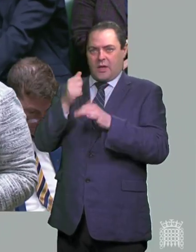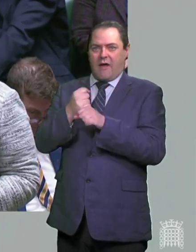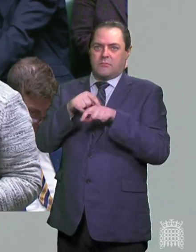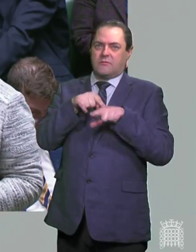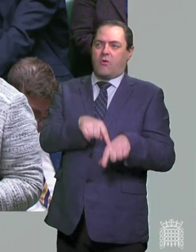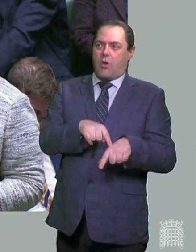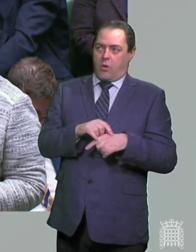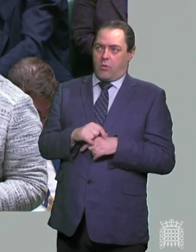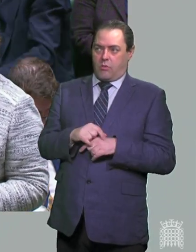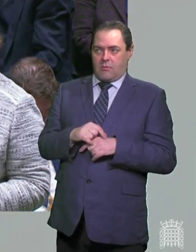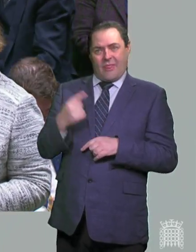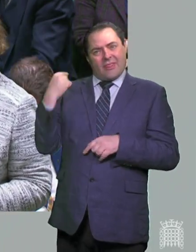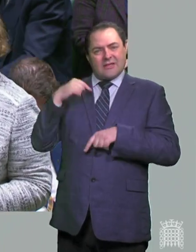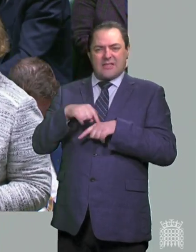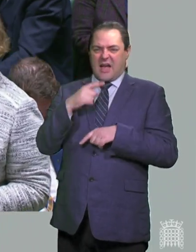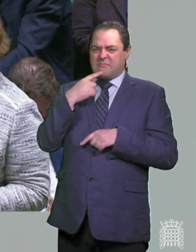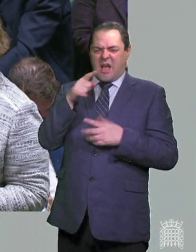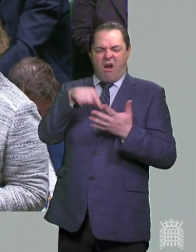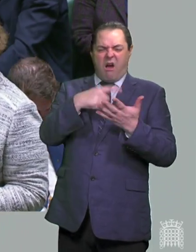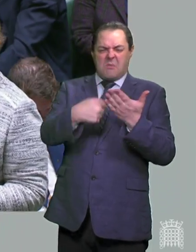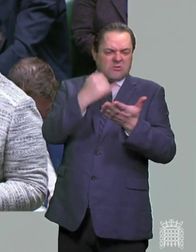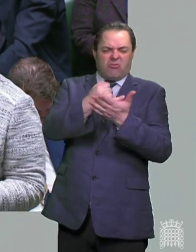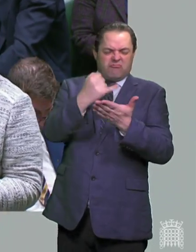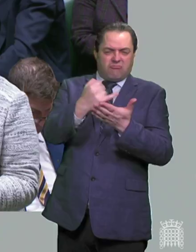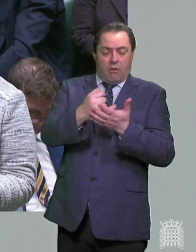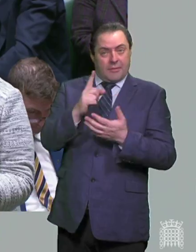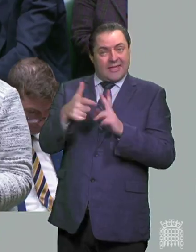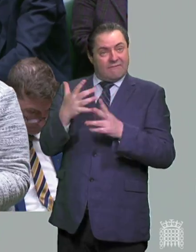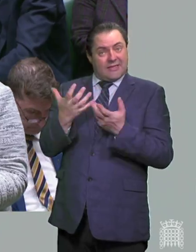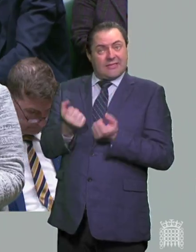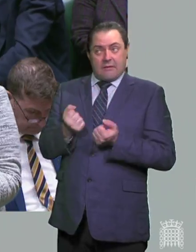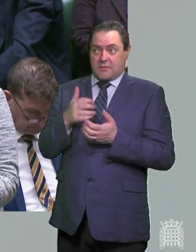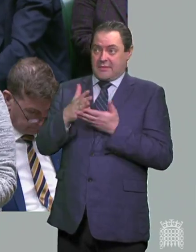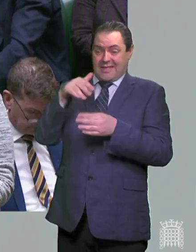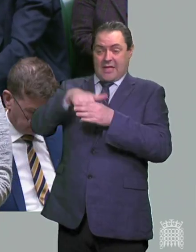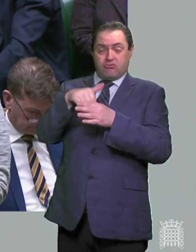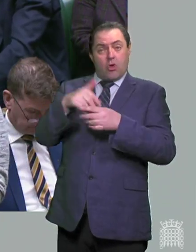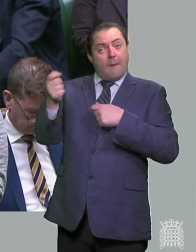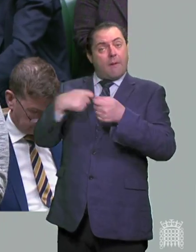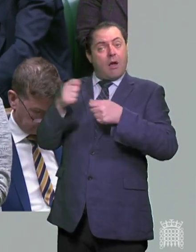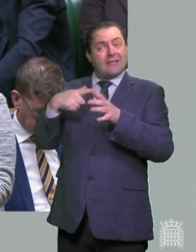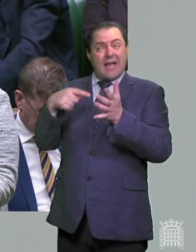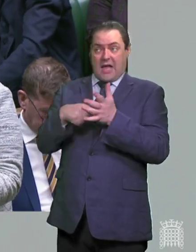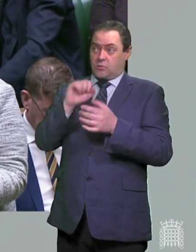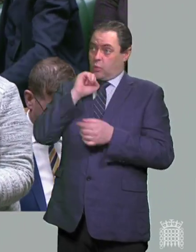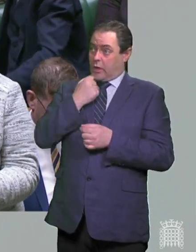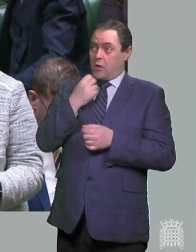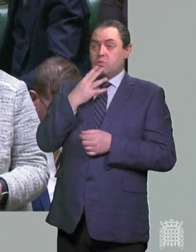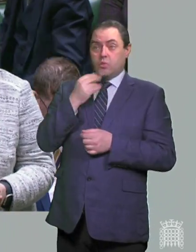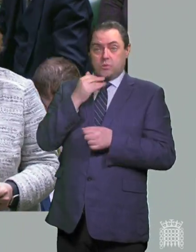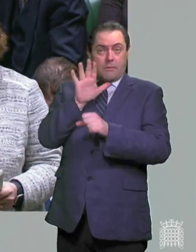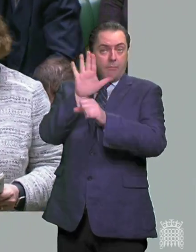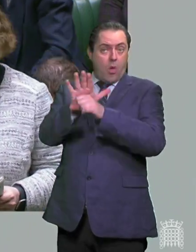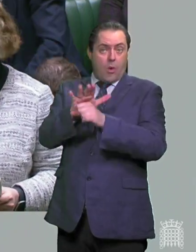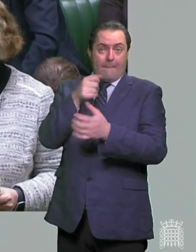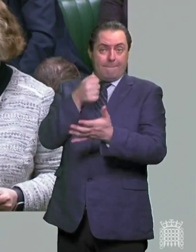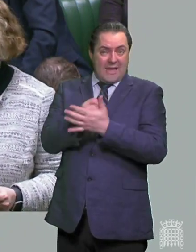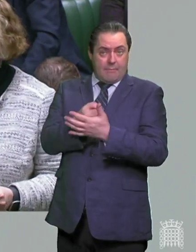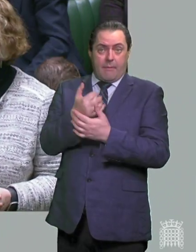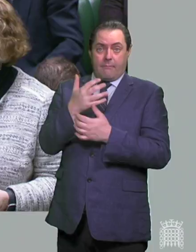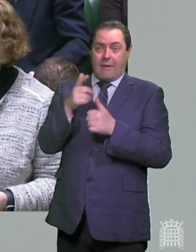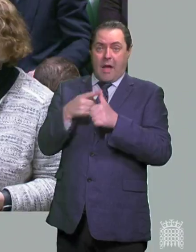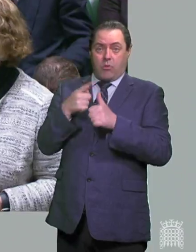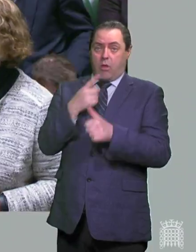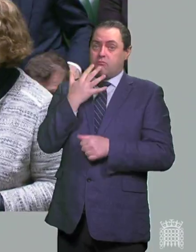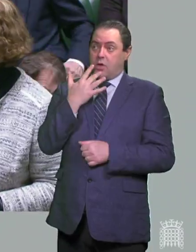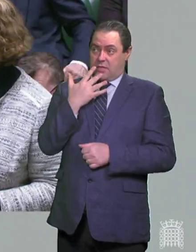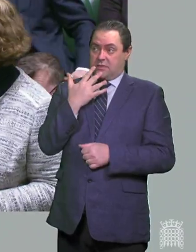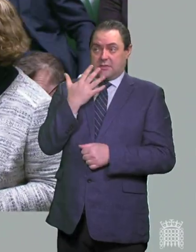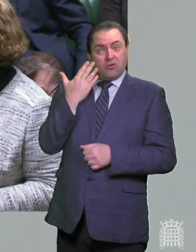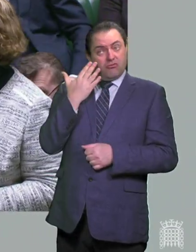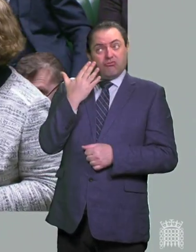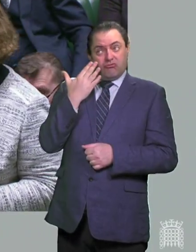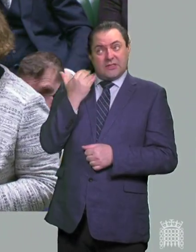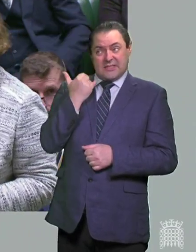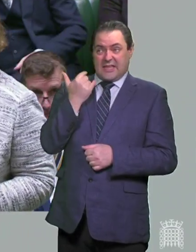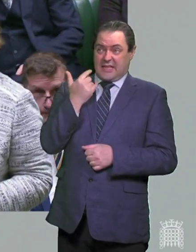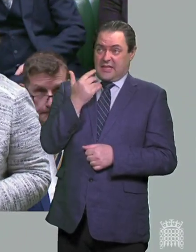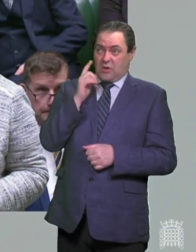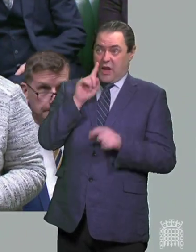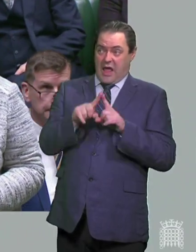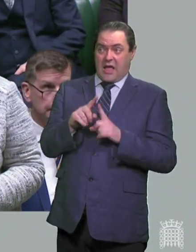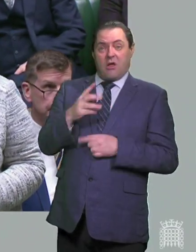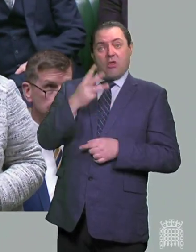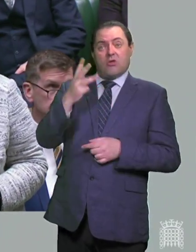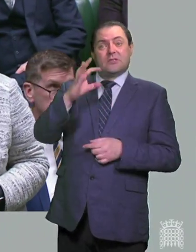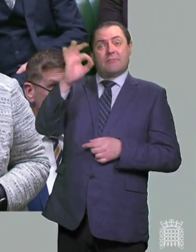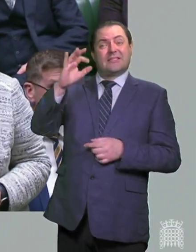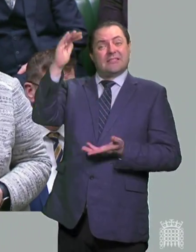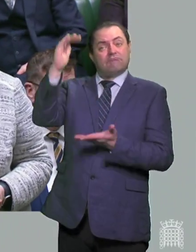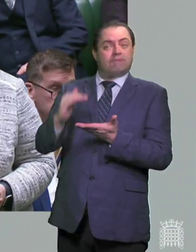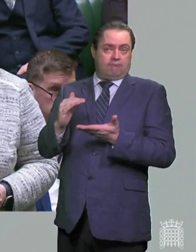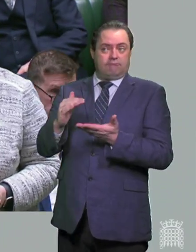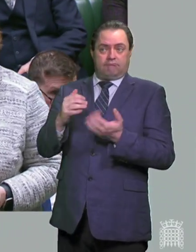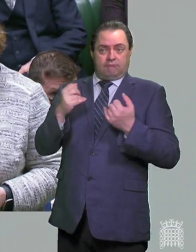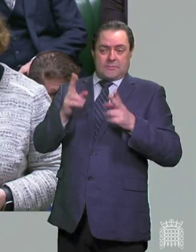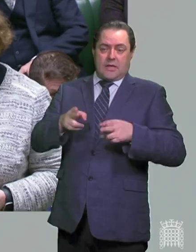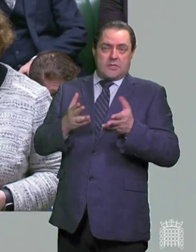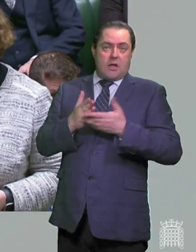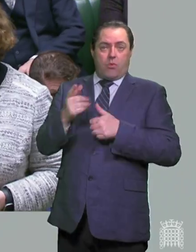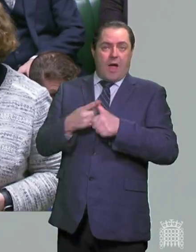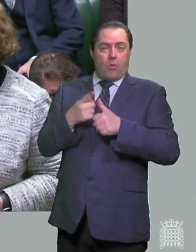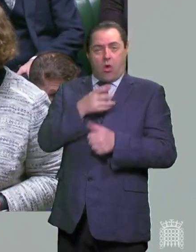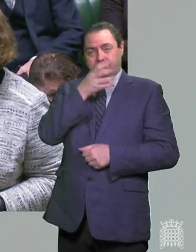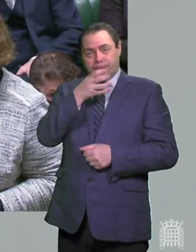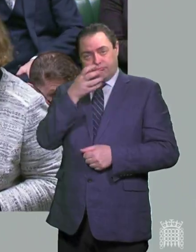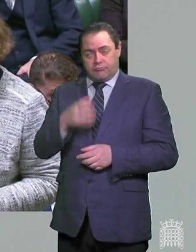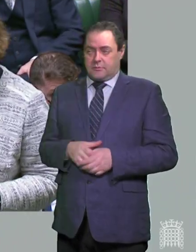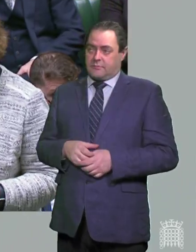The attacks on the latter policy at the time show that, had it existed then, the United Kingdom Internal Market Act 2020 would inevitably have been used to block minimum unit pricing, which has recently been credited with a 13% drop in alcohol-related deaths in Scotland.